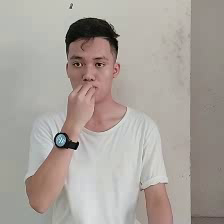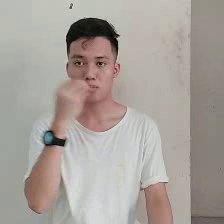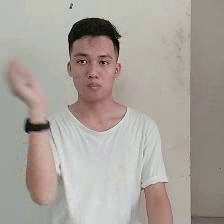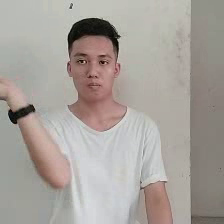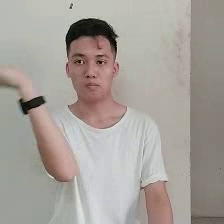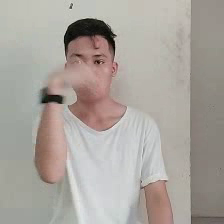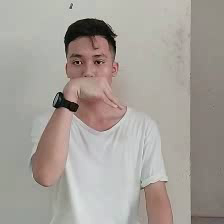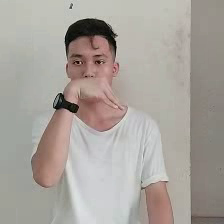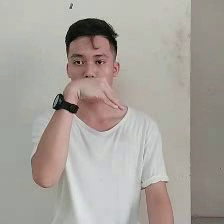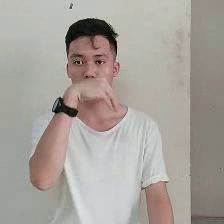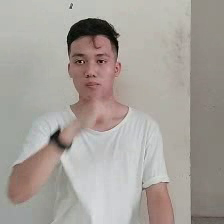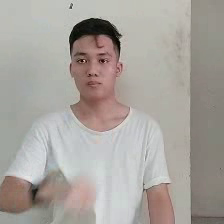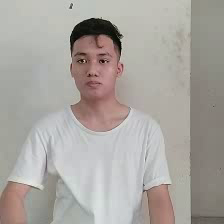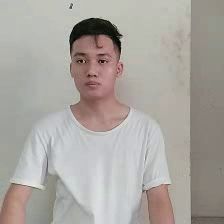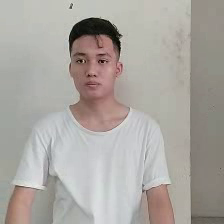Nói xấu